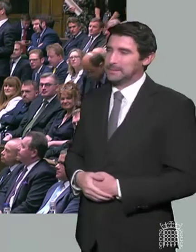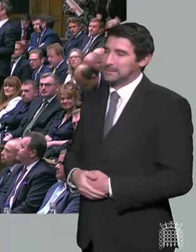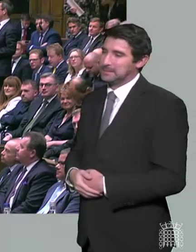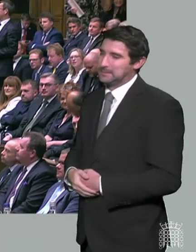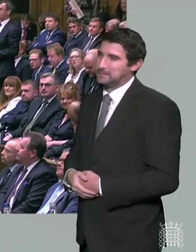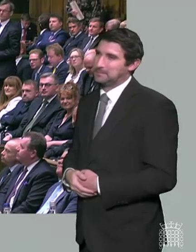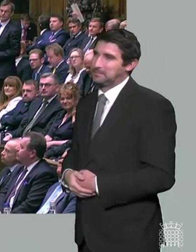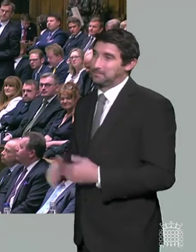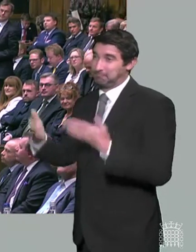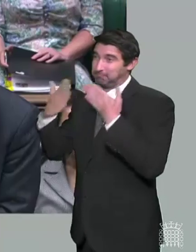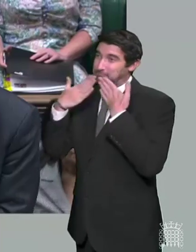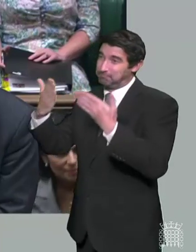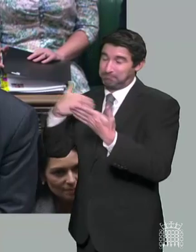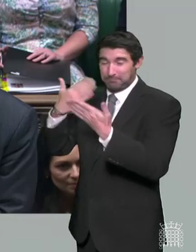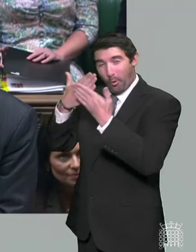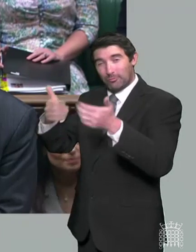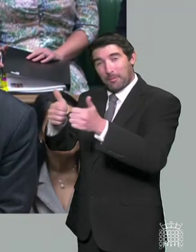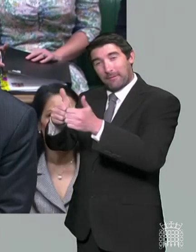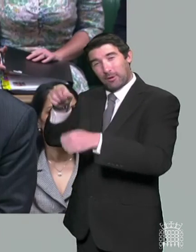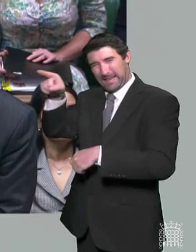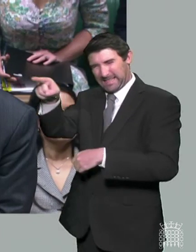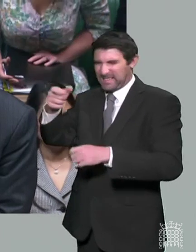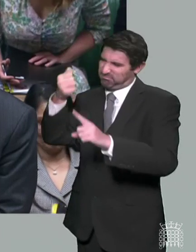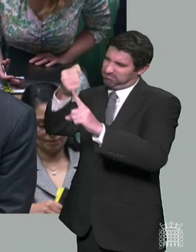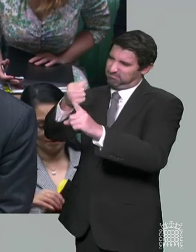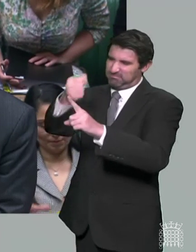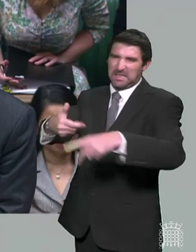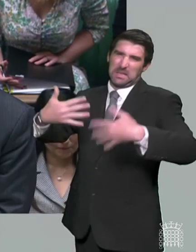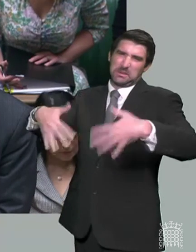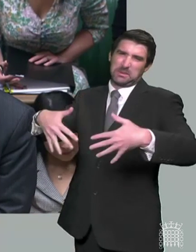My honourable Friend is a great champion for Dudley and for the Black Country.